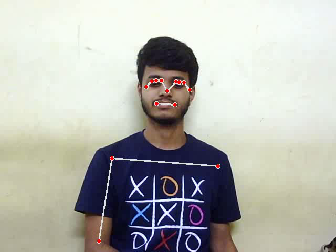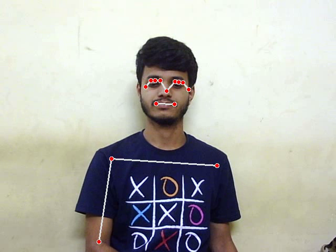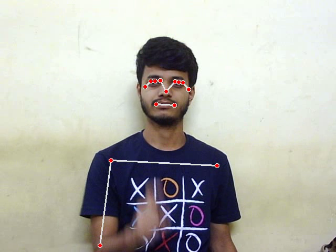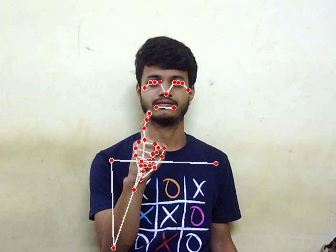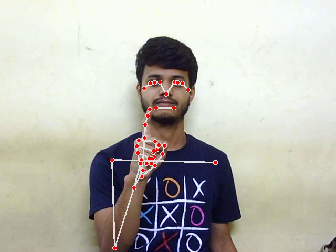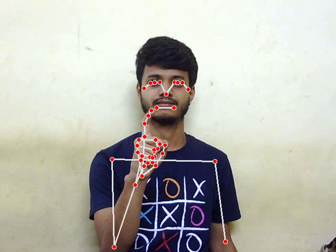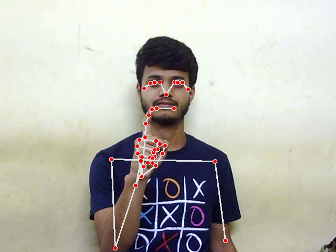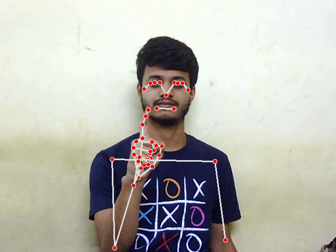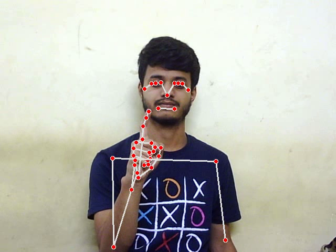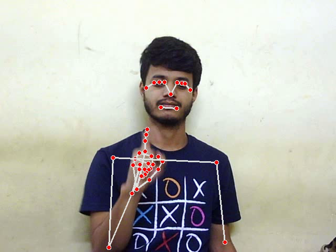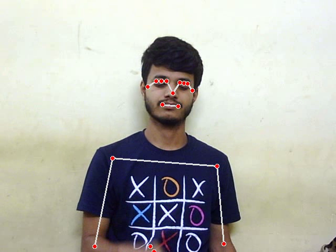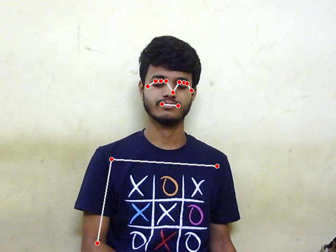question